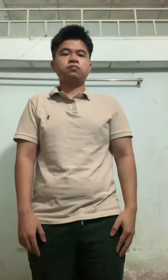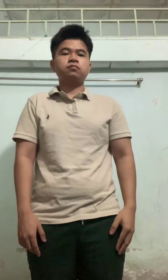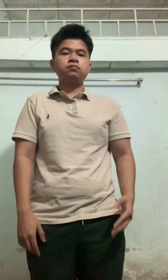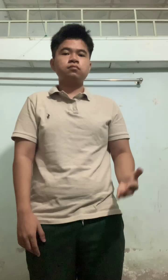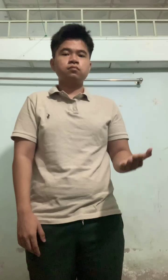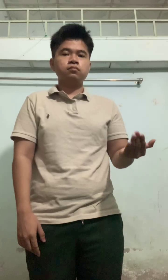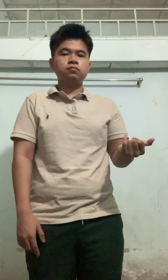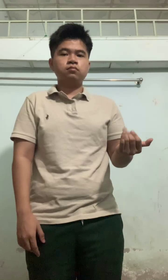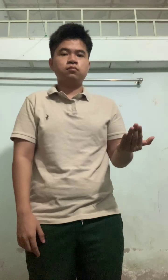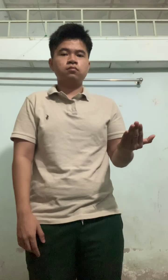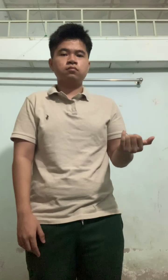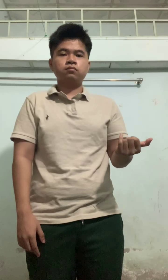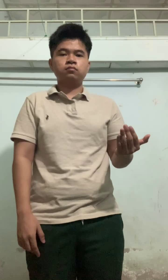yeu cau